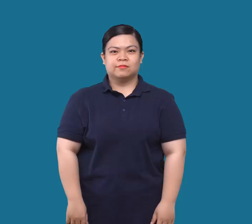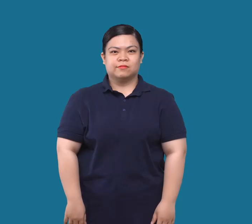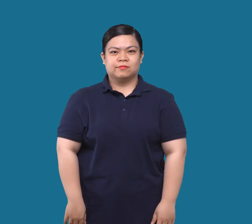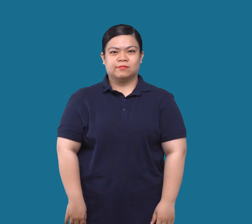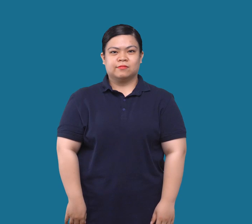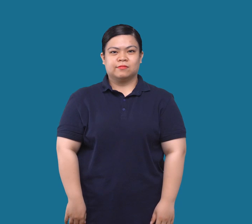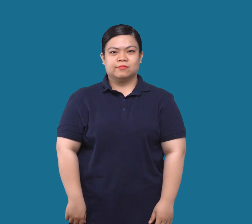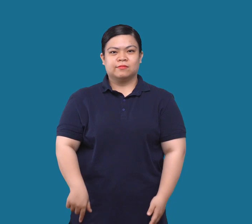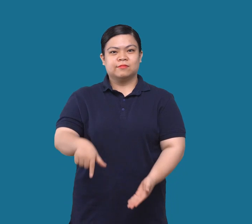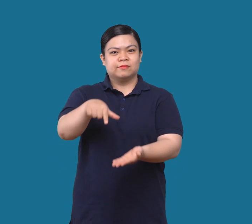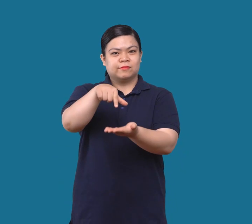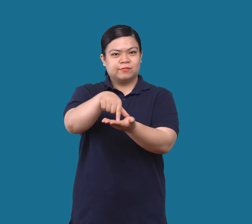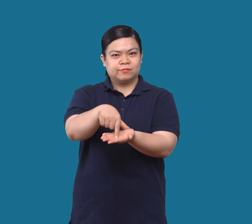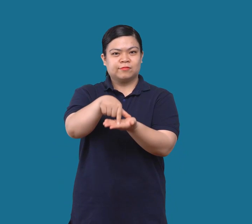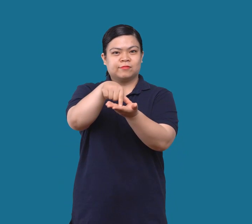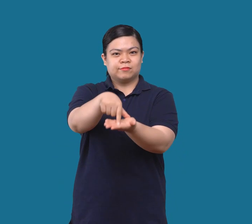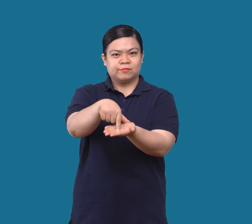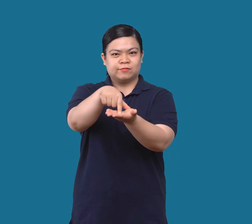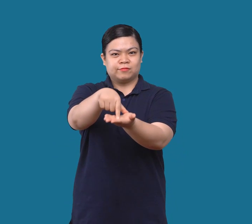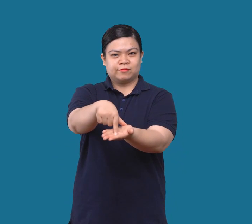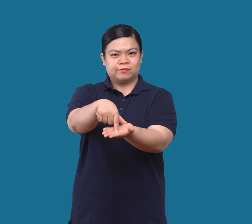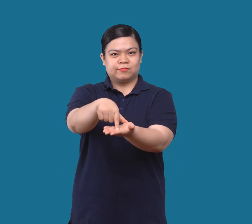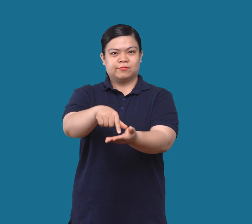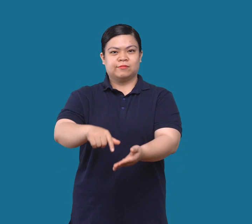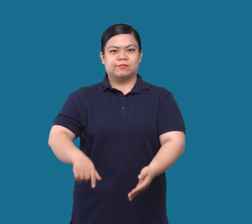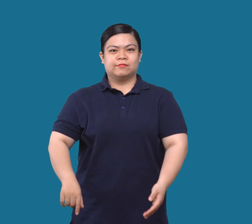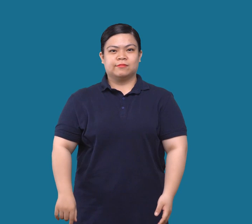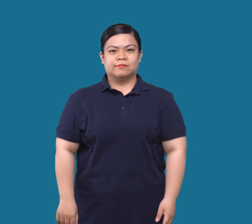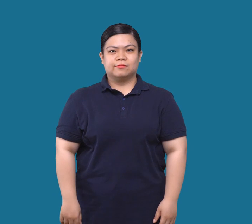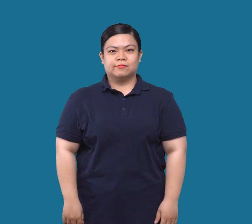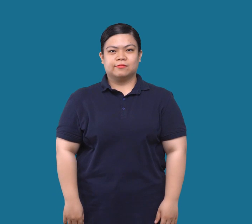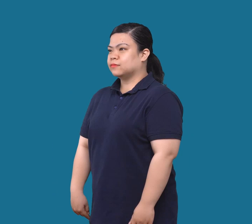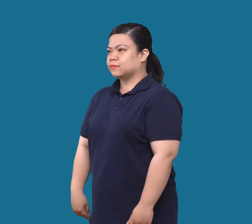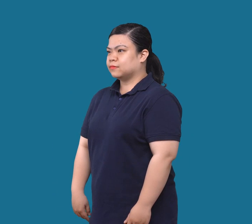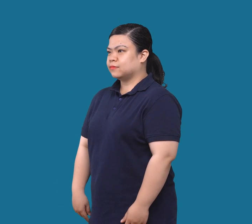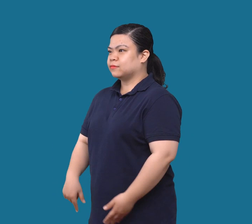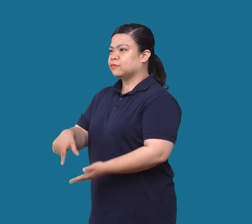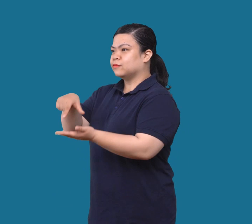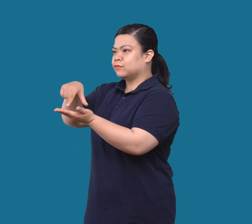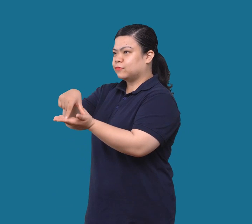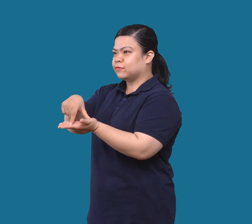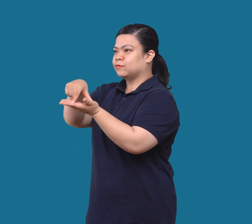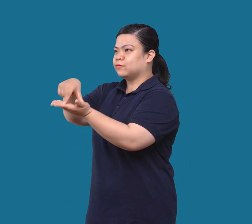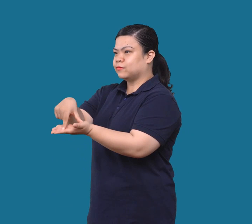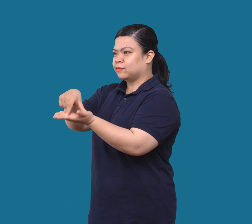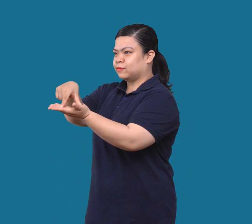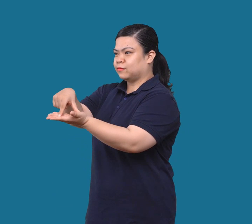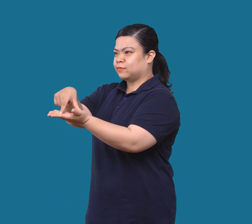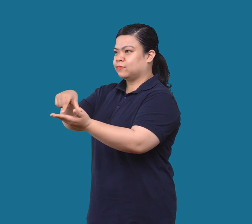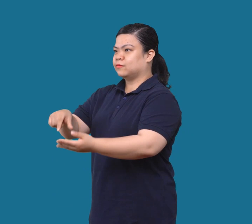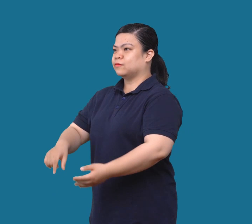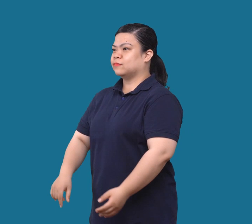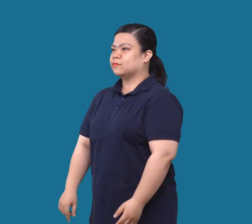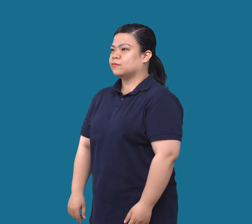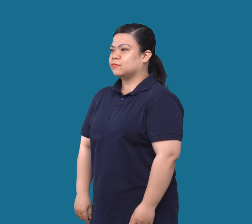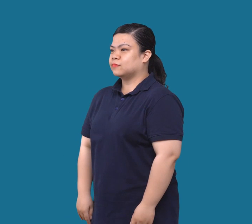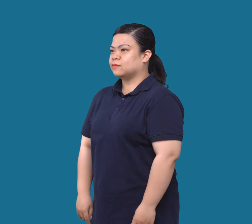Quảng Ninh